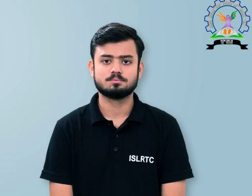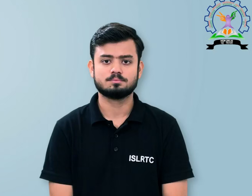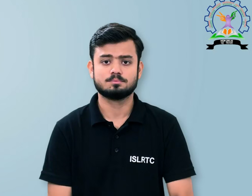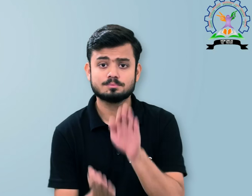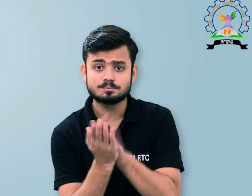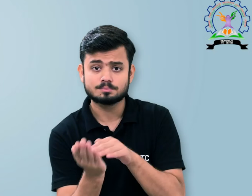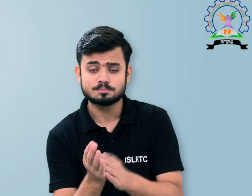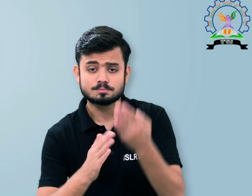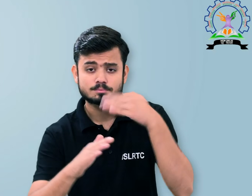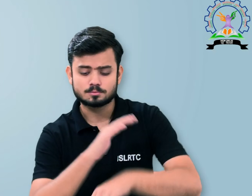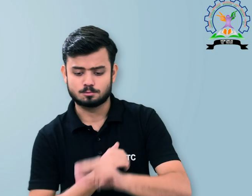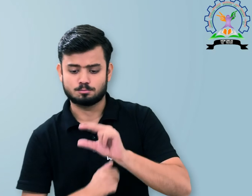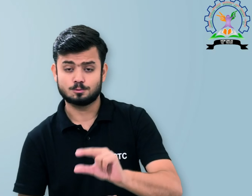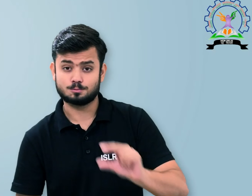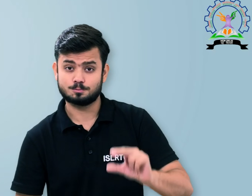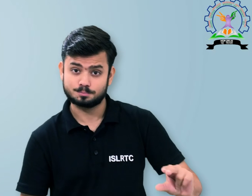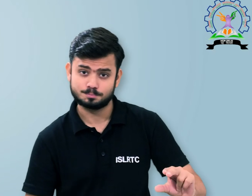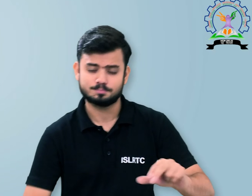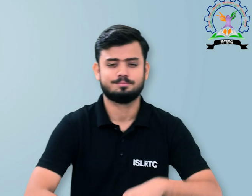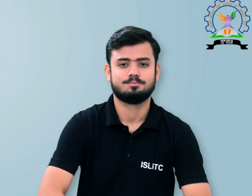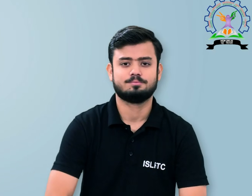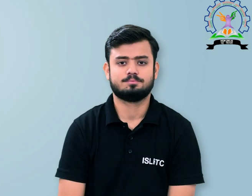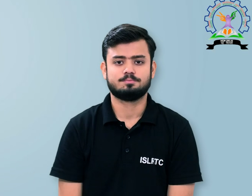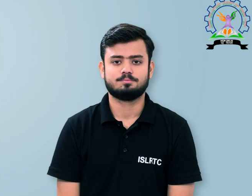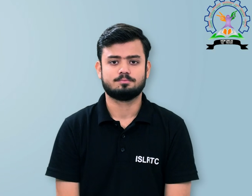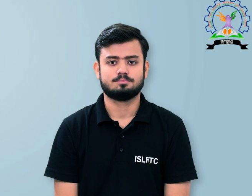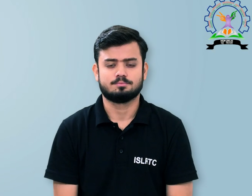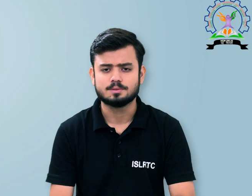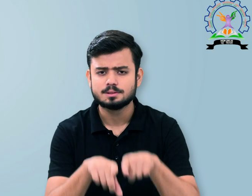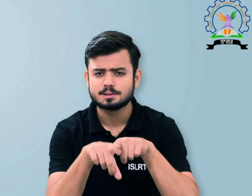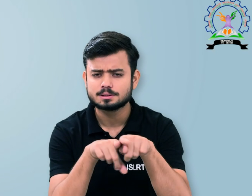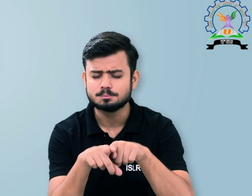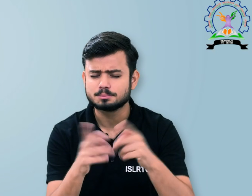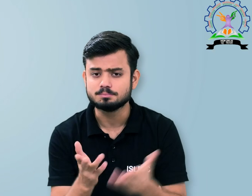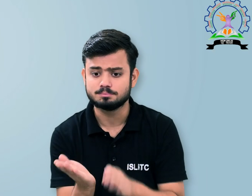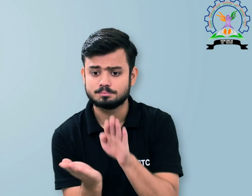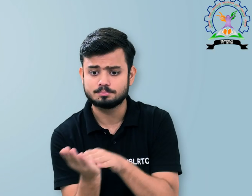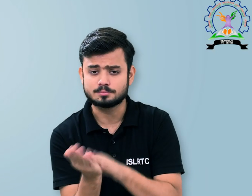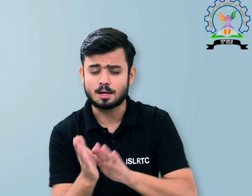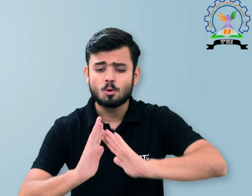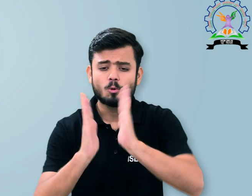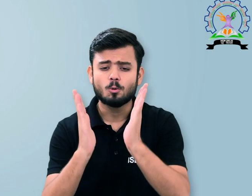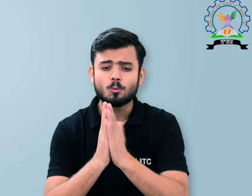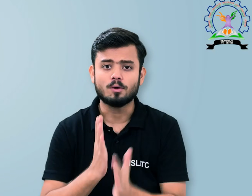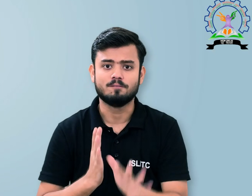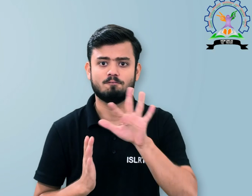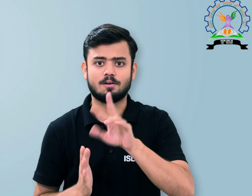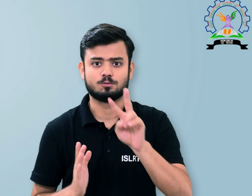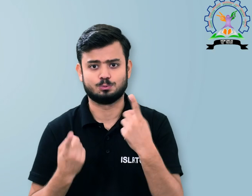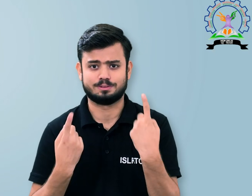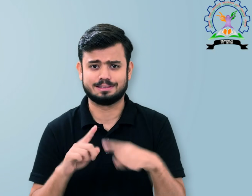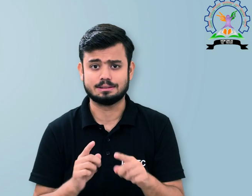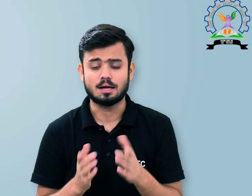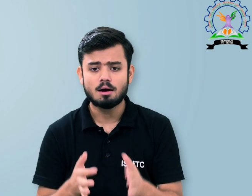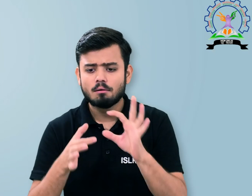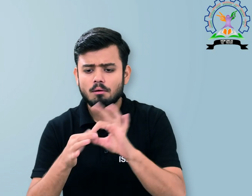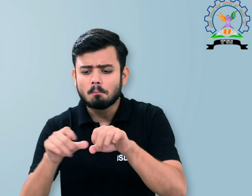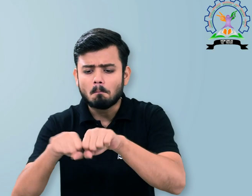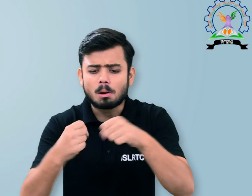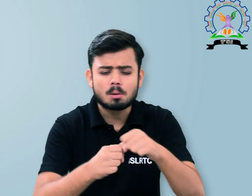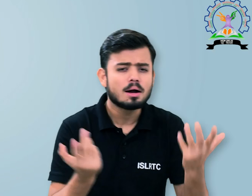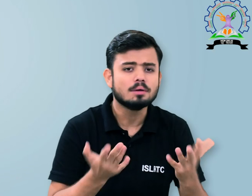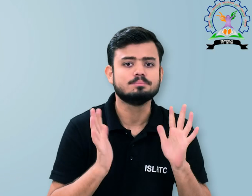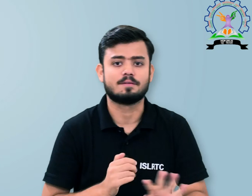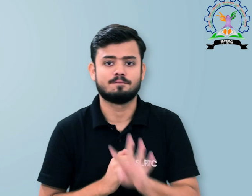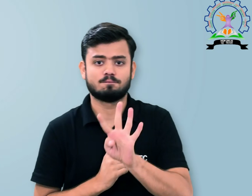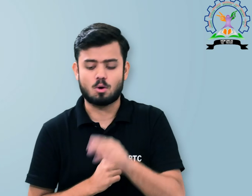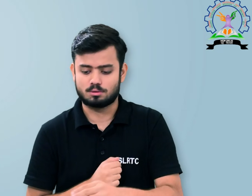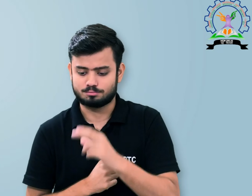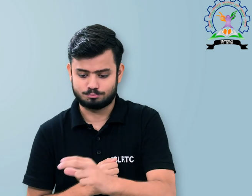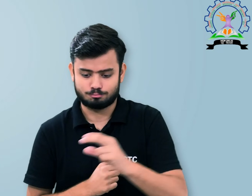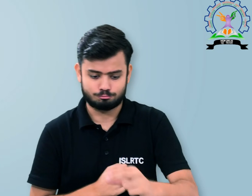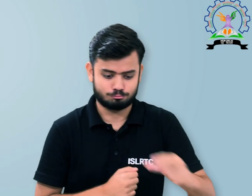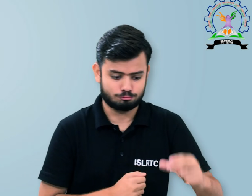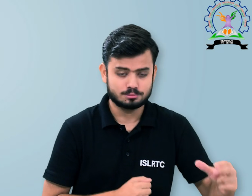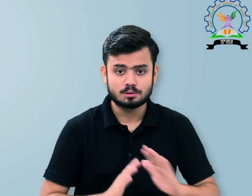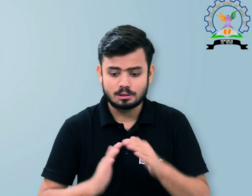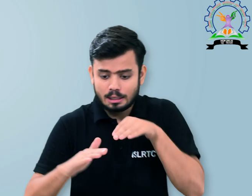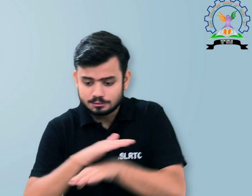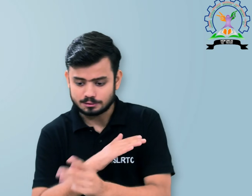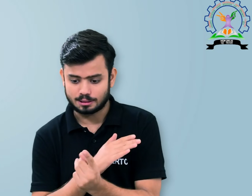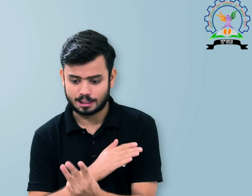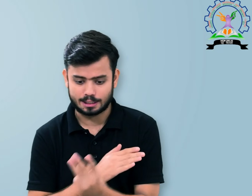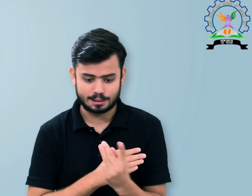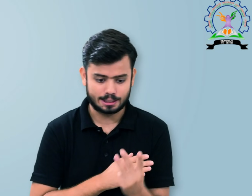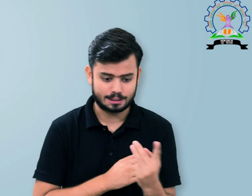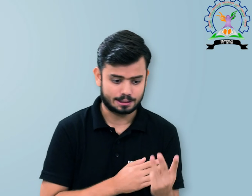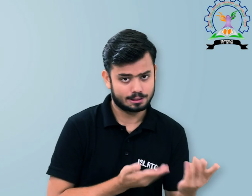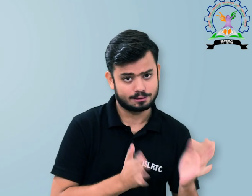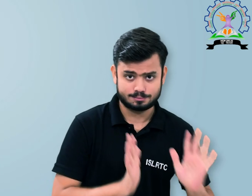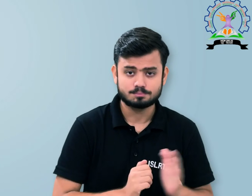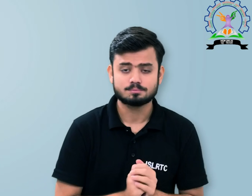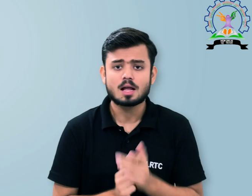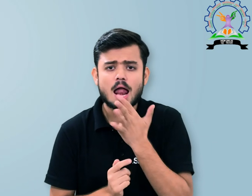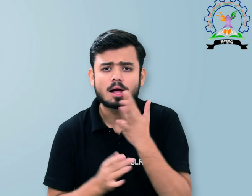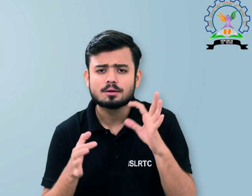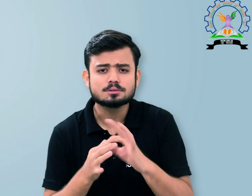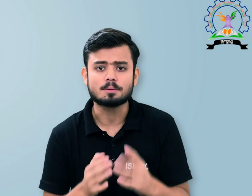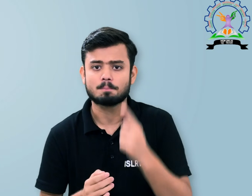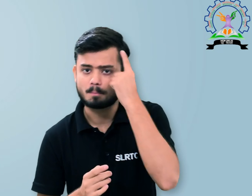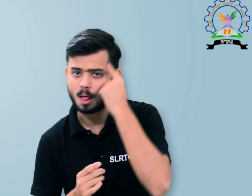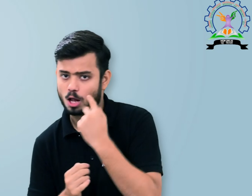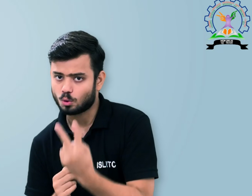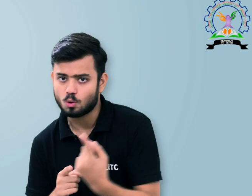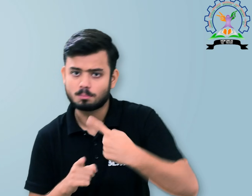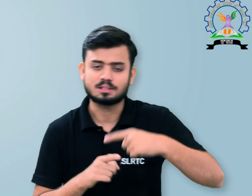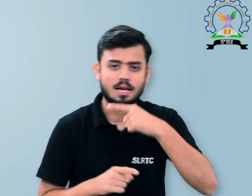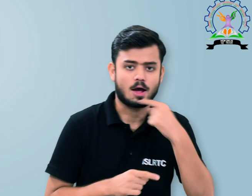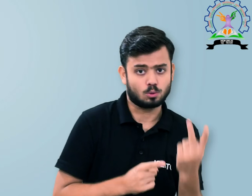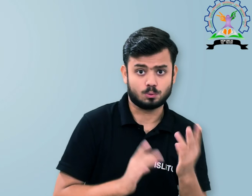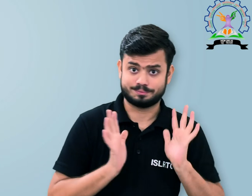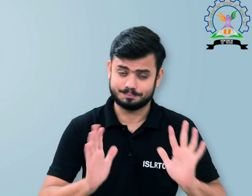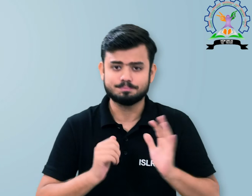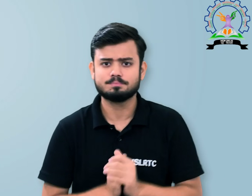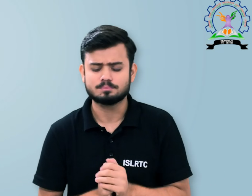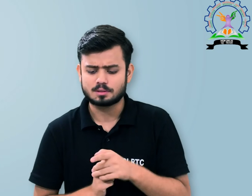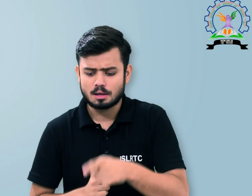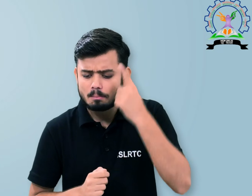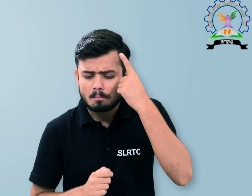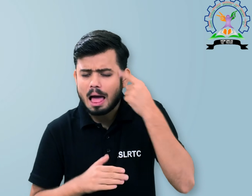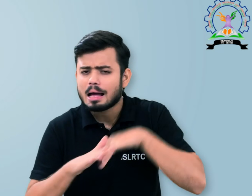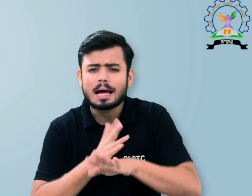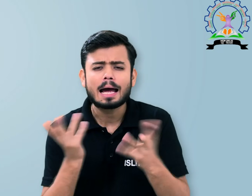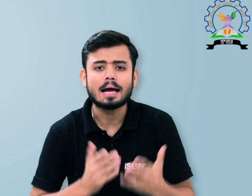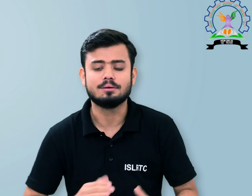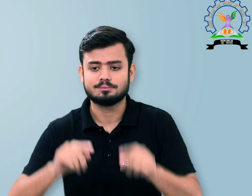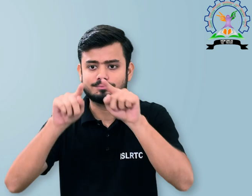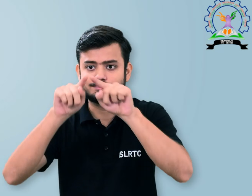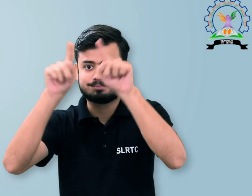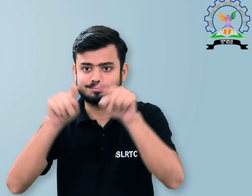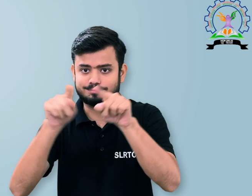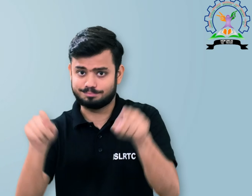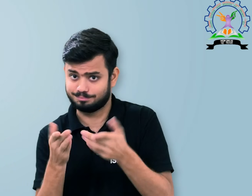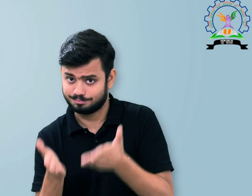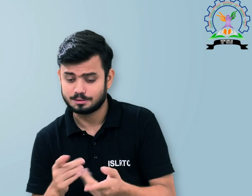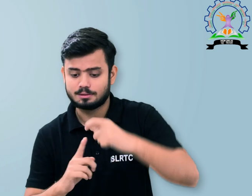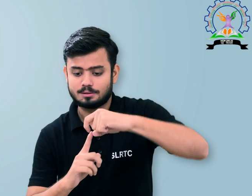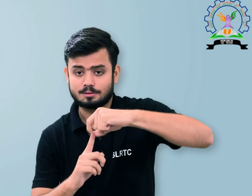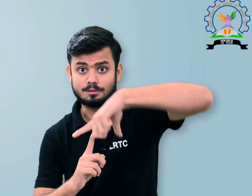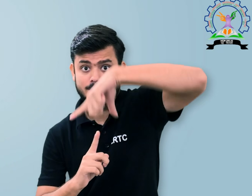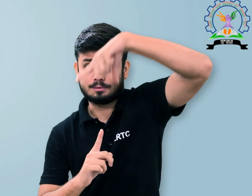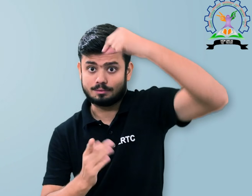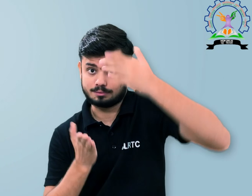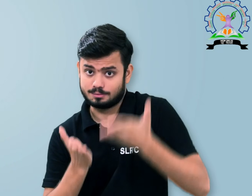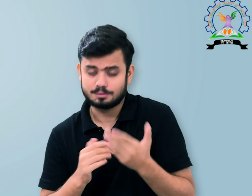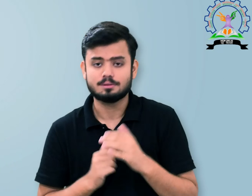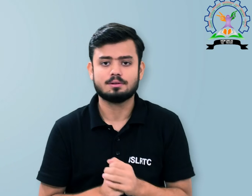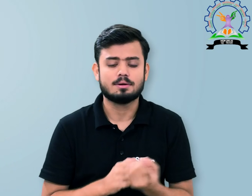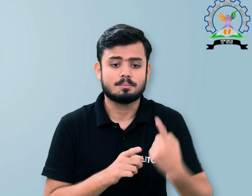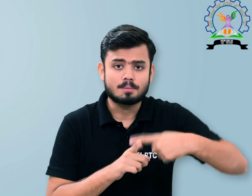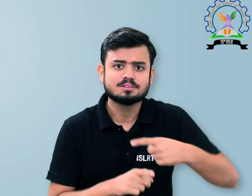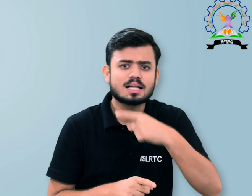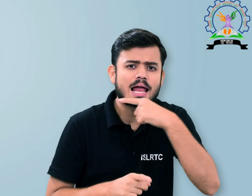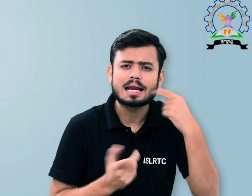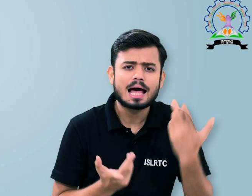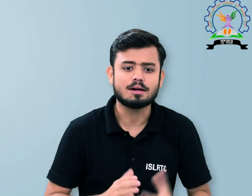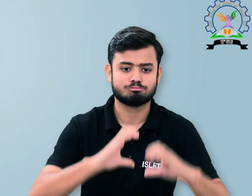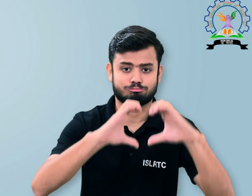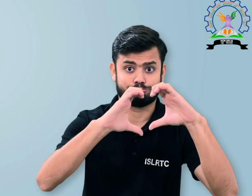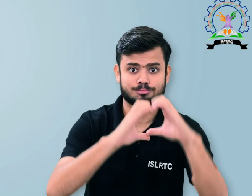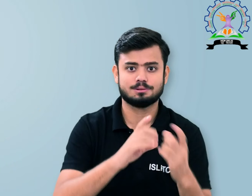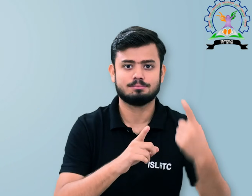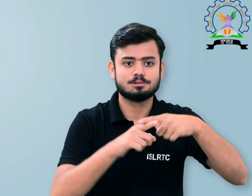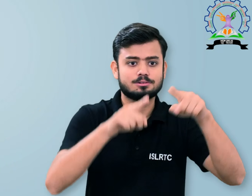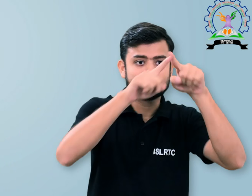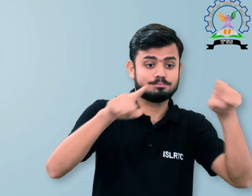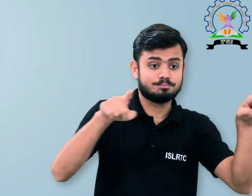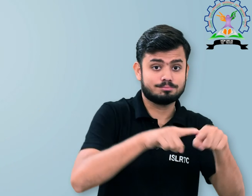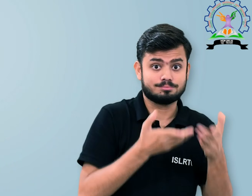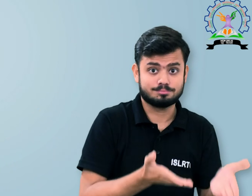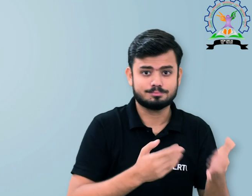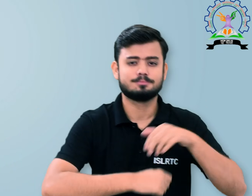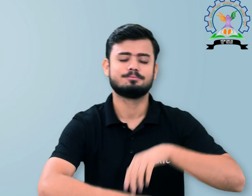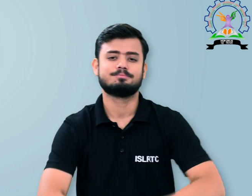Suit Suit refers to one of the four categories of cards in a deck: spades, hearts, diamonds, and clubs. There are 2 balck suits and 2 red suits. Each suit contains 13 cards.